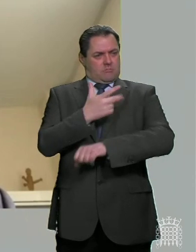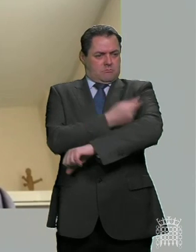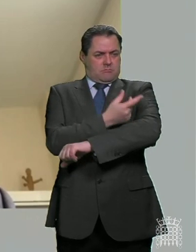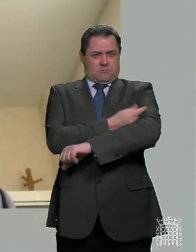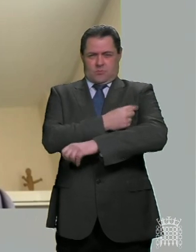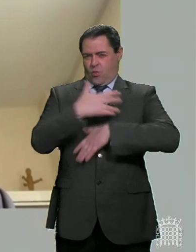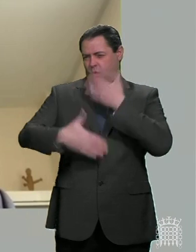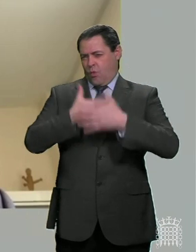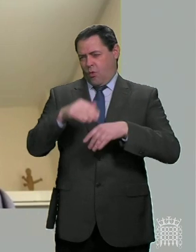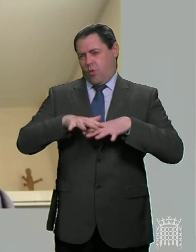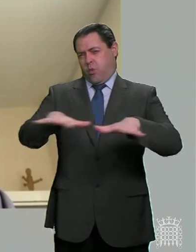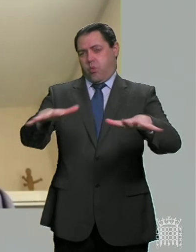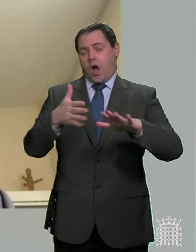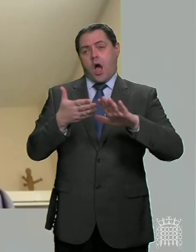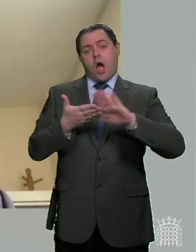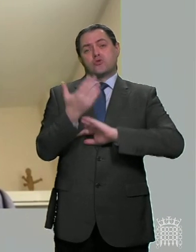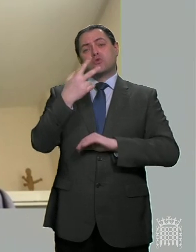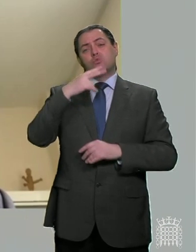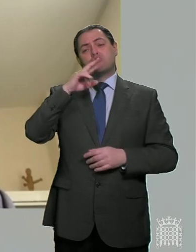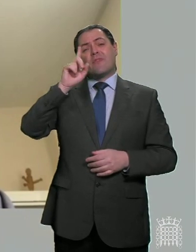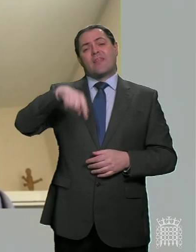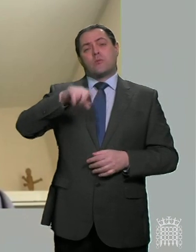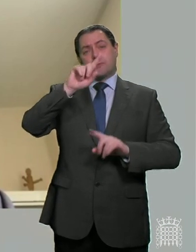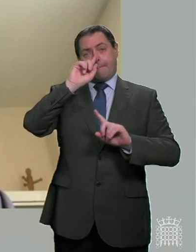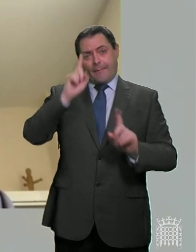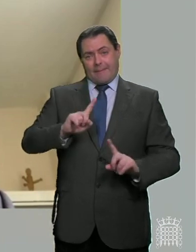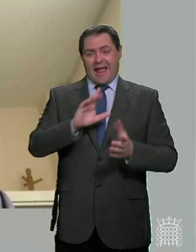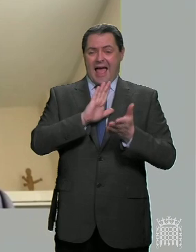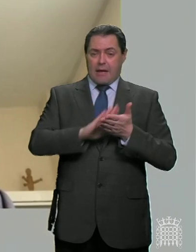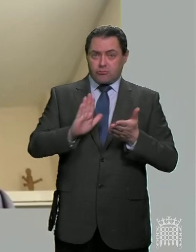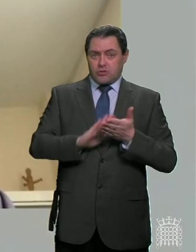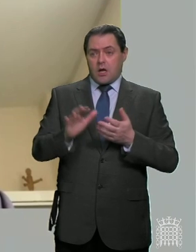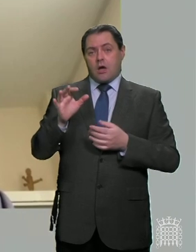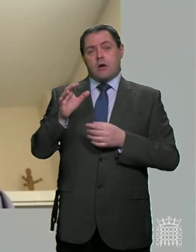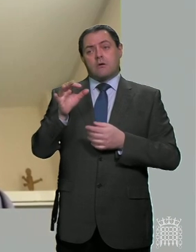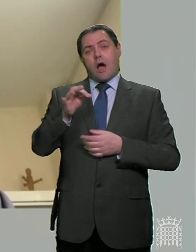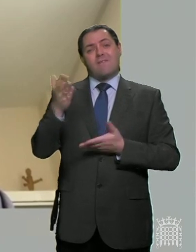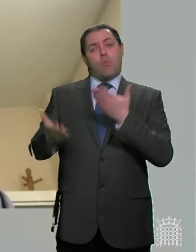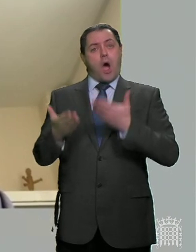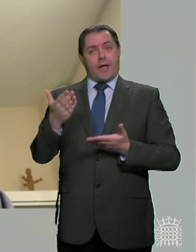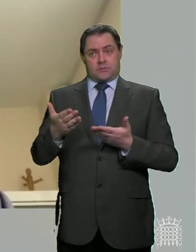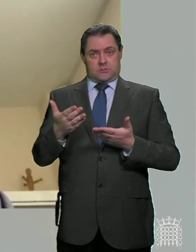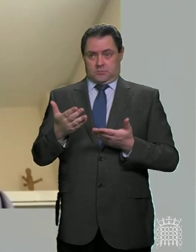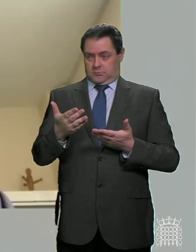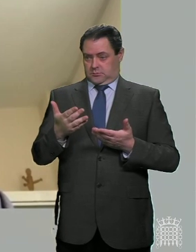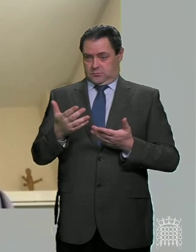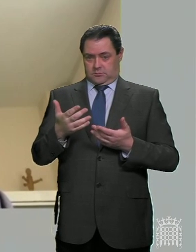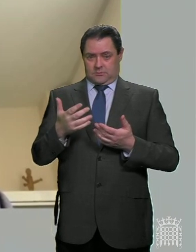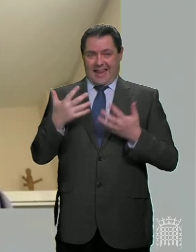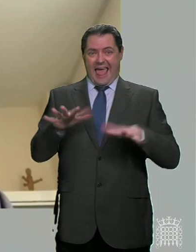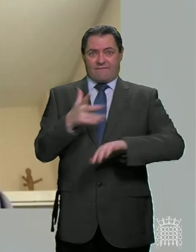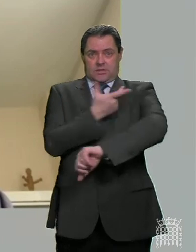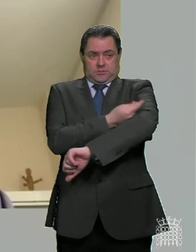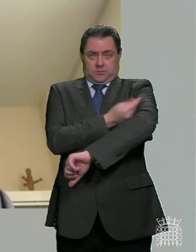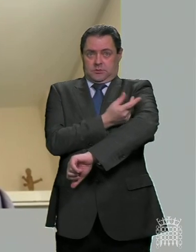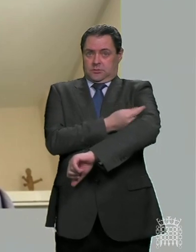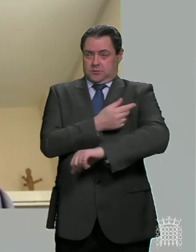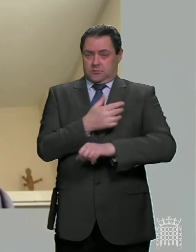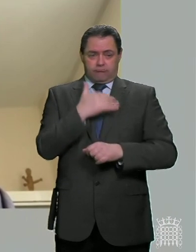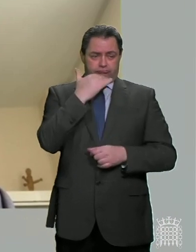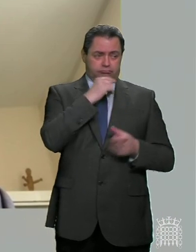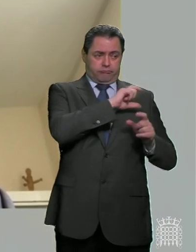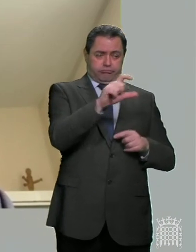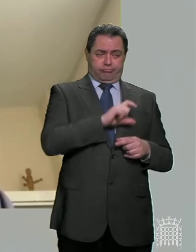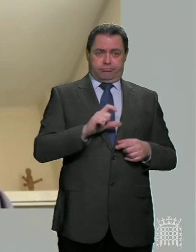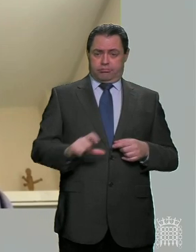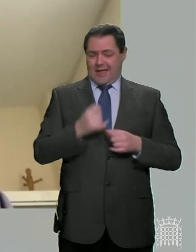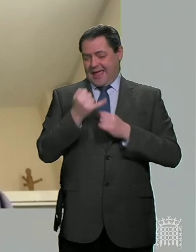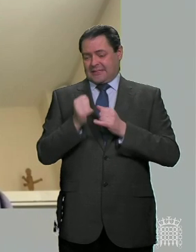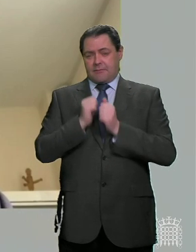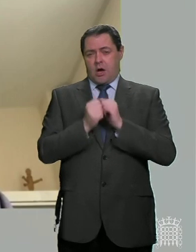There are now fewer than 200,000 people in the whole of Hampshire and the Isle of Wight left to do in cohorts 1 to 9, and we have the plan, plus the supply to cover them comfortably by the end of March.